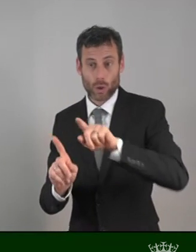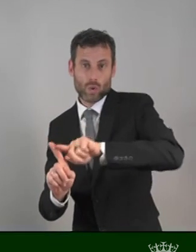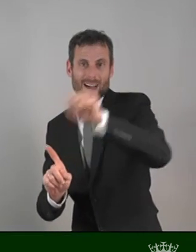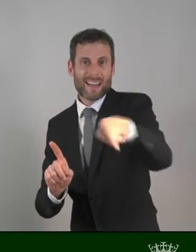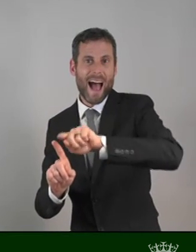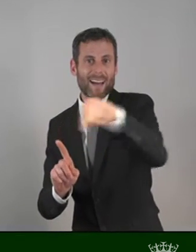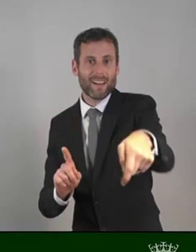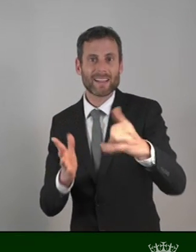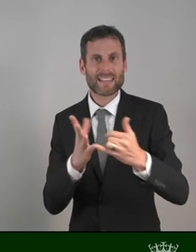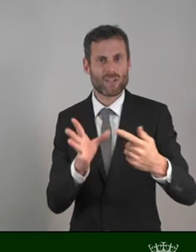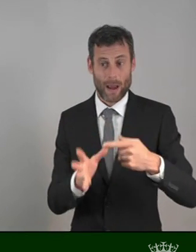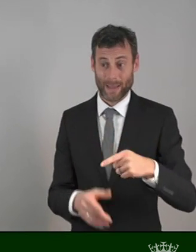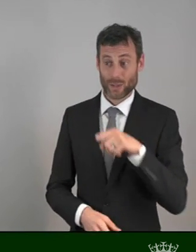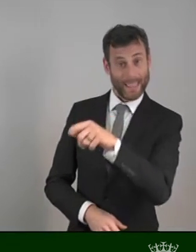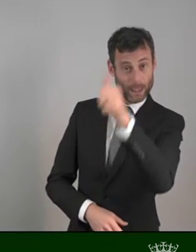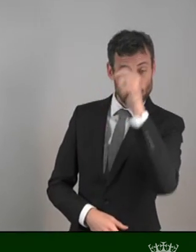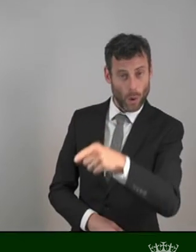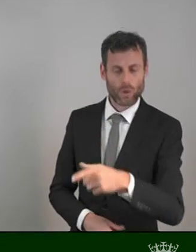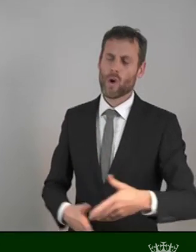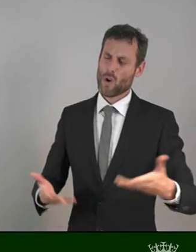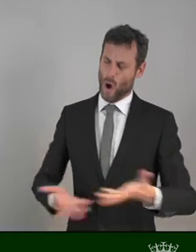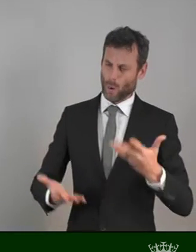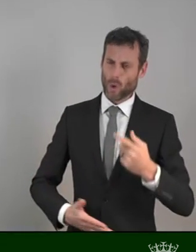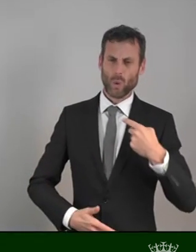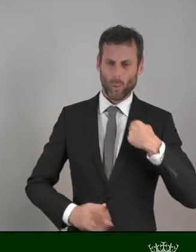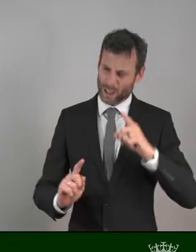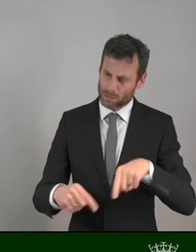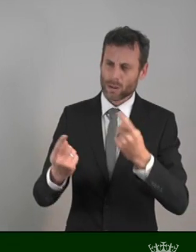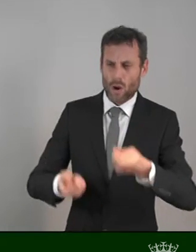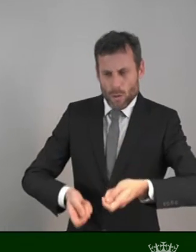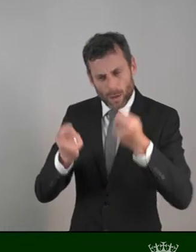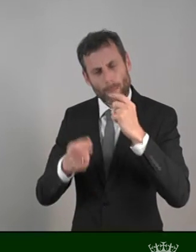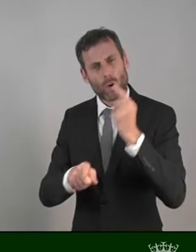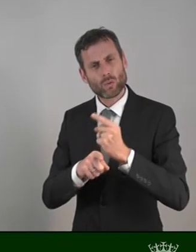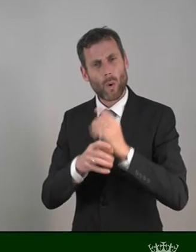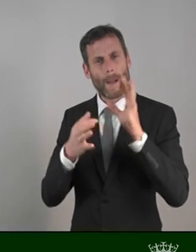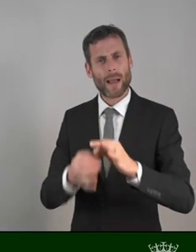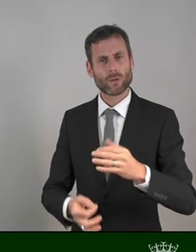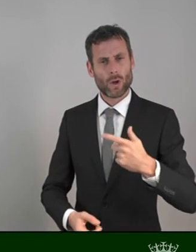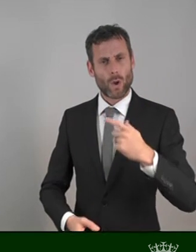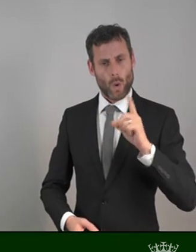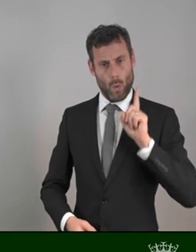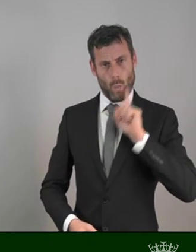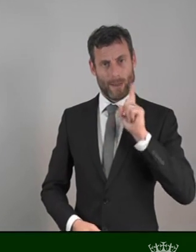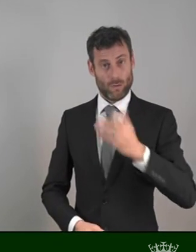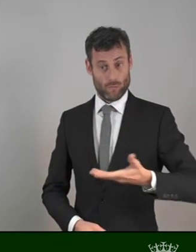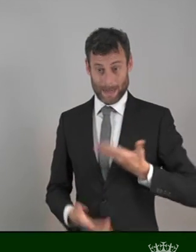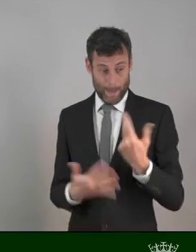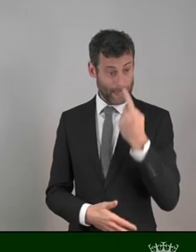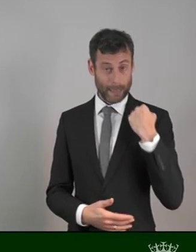Of course we raise the matter of human rights in Saudi Arabia. My right honourable Friend the Foreign Secretary raised the rights of women in Saudi Arabia only the other day.